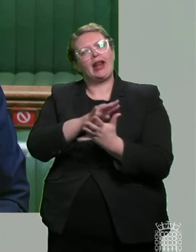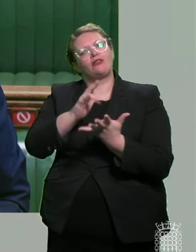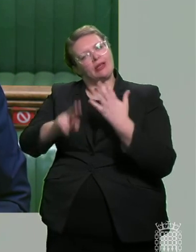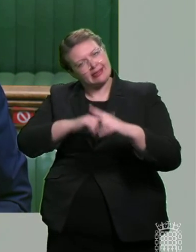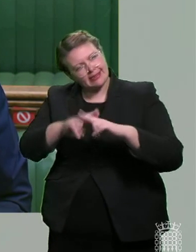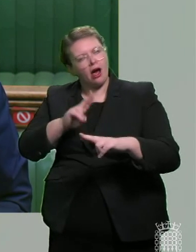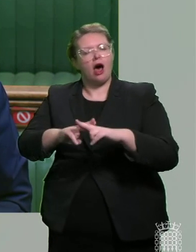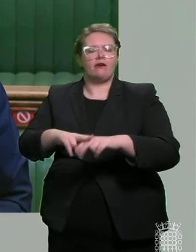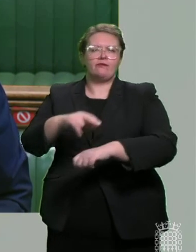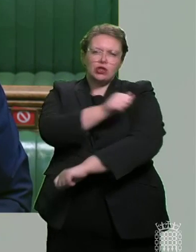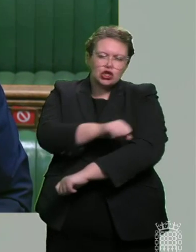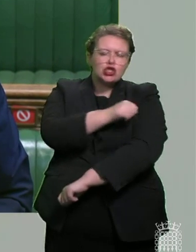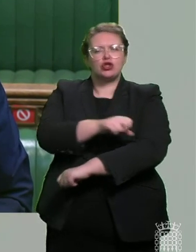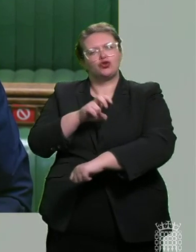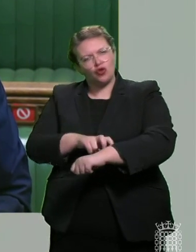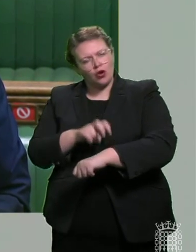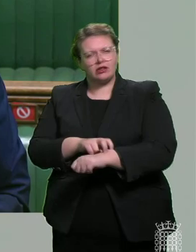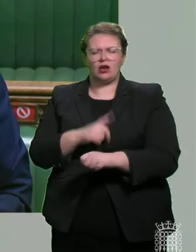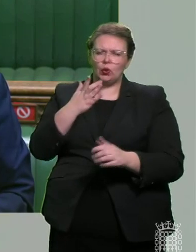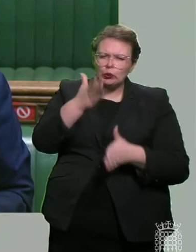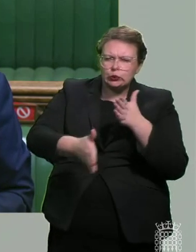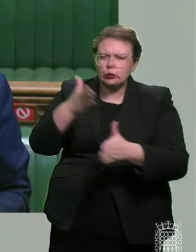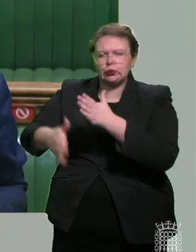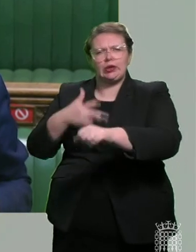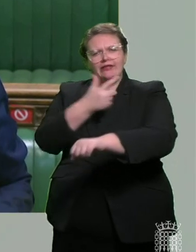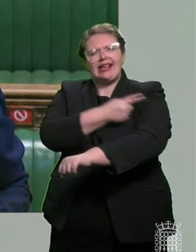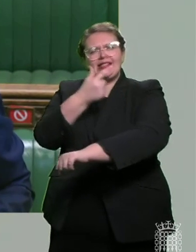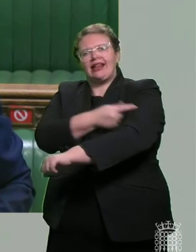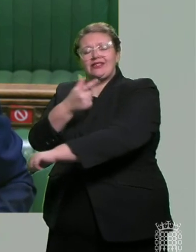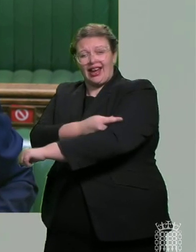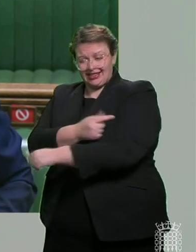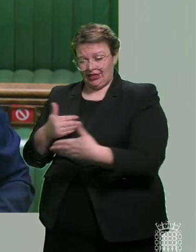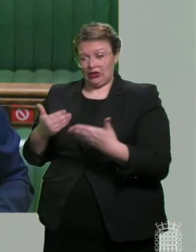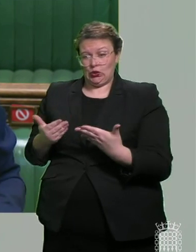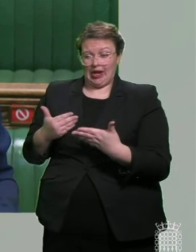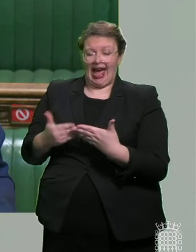Today we are likely to hit 10 million vaccinations, which is remarkable.